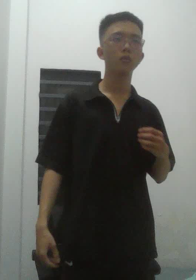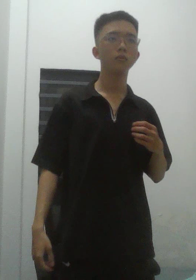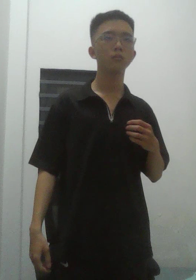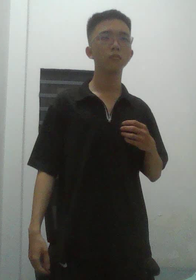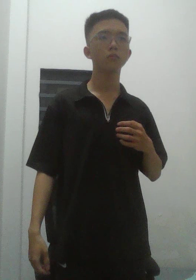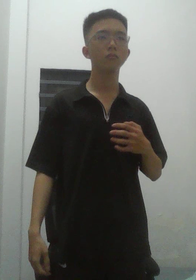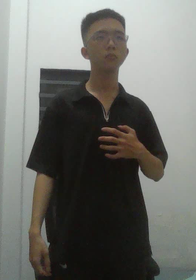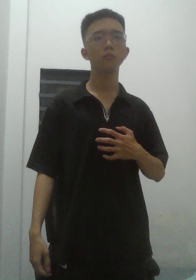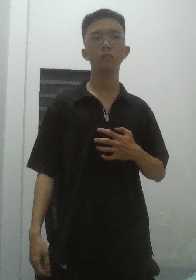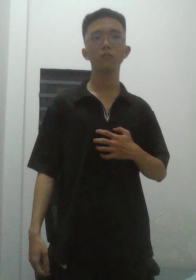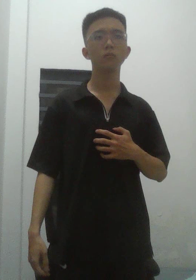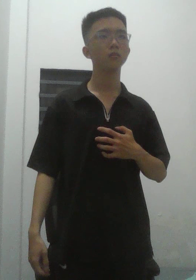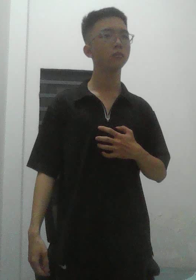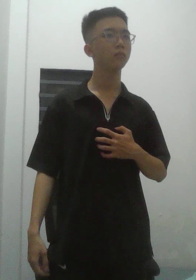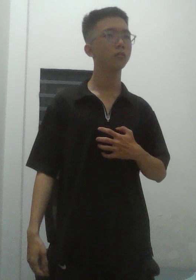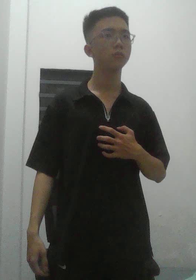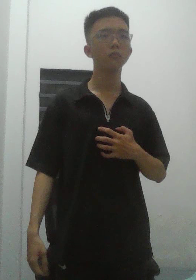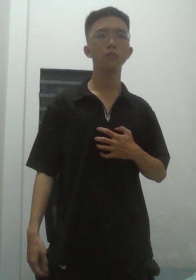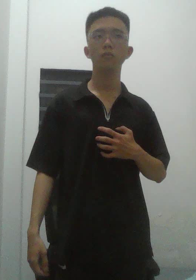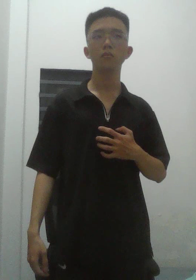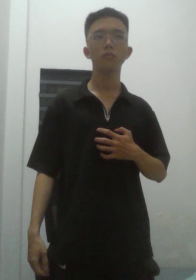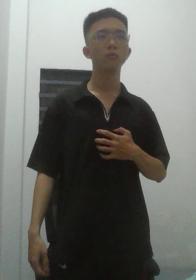khong thich